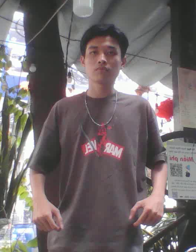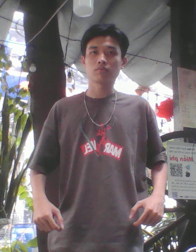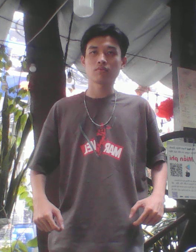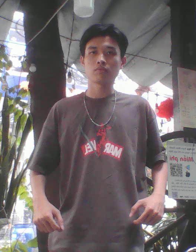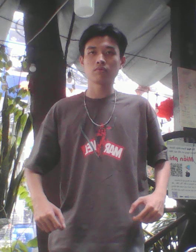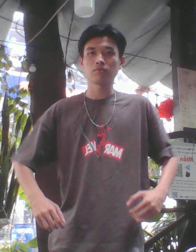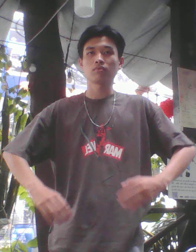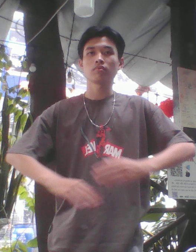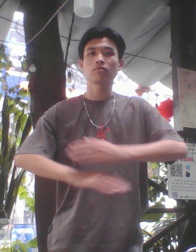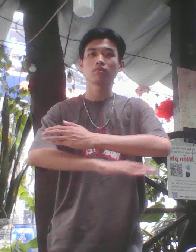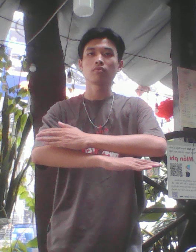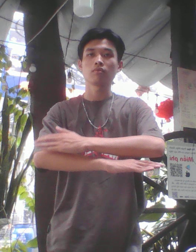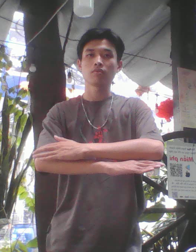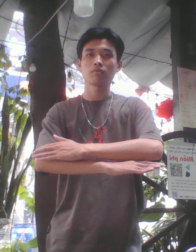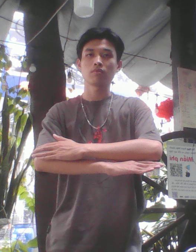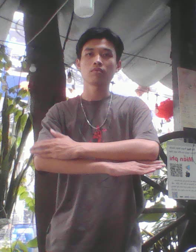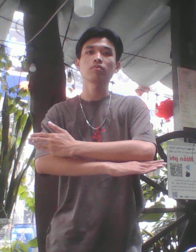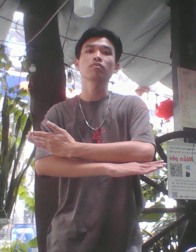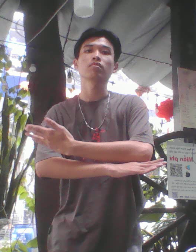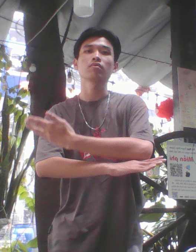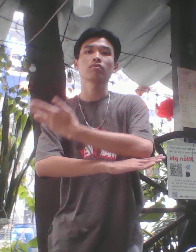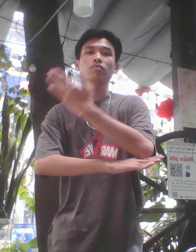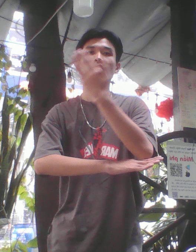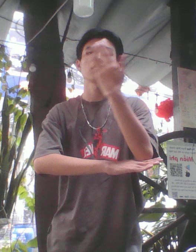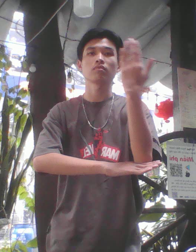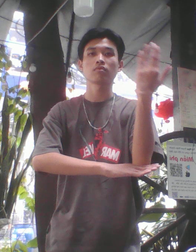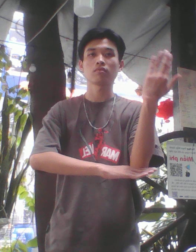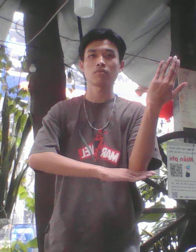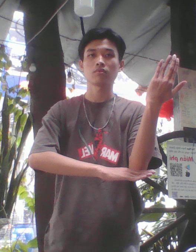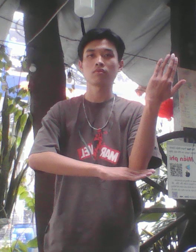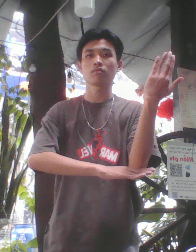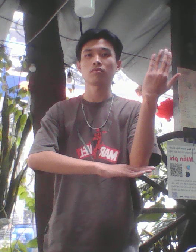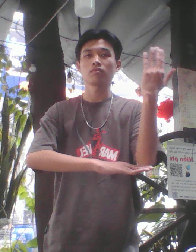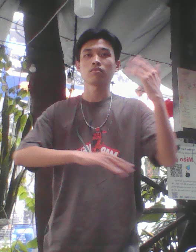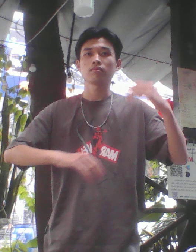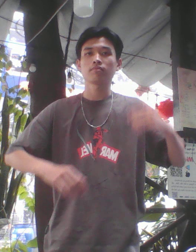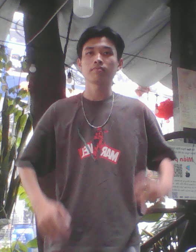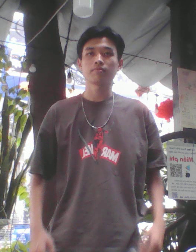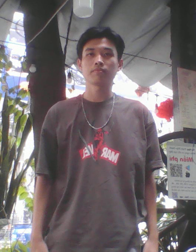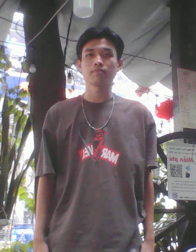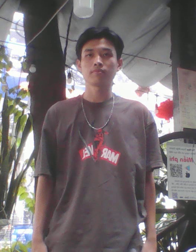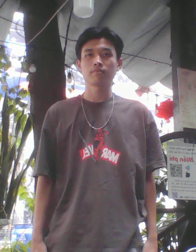buoi sang